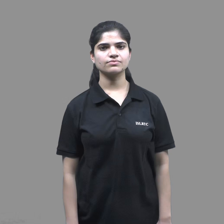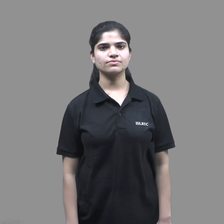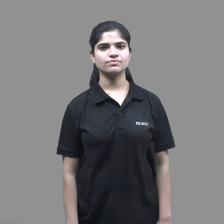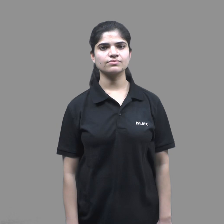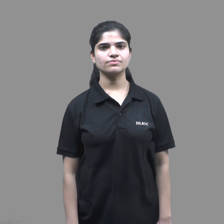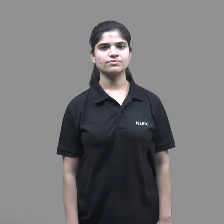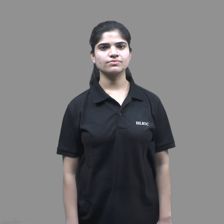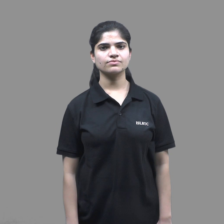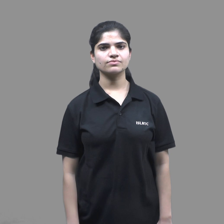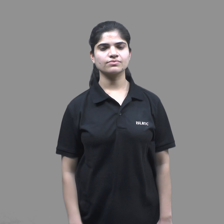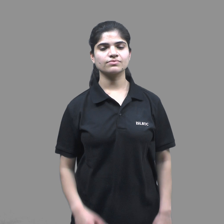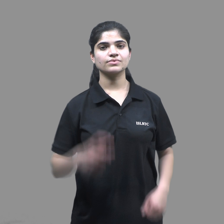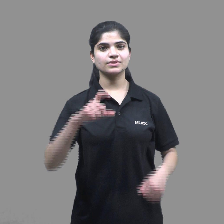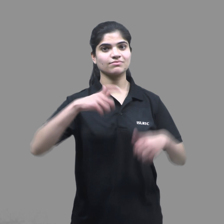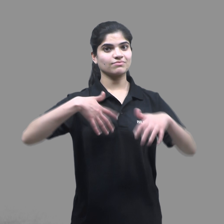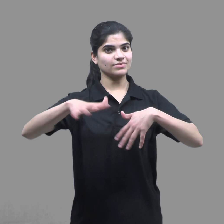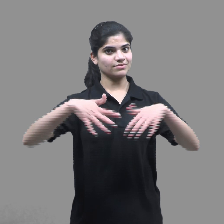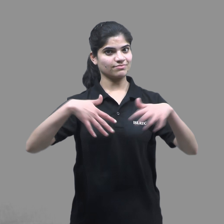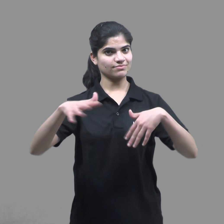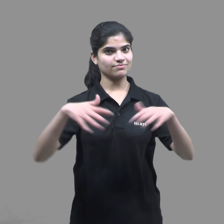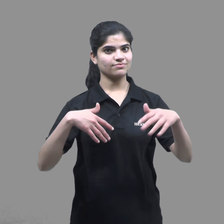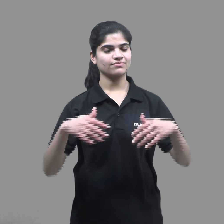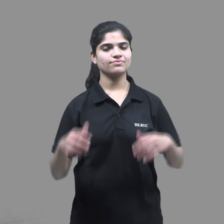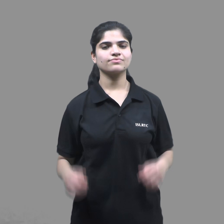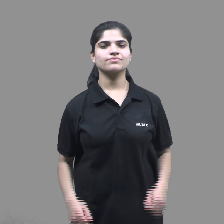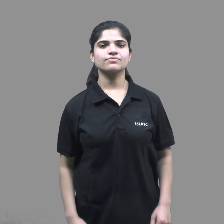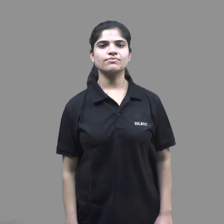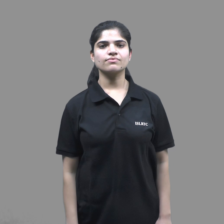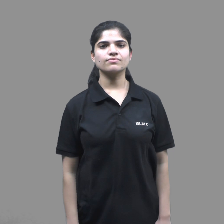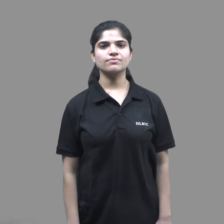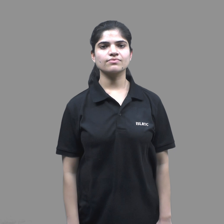City